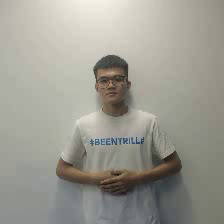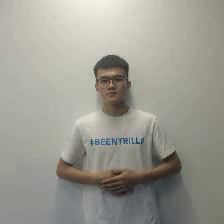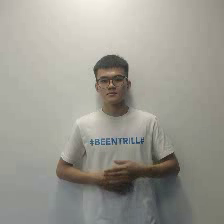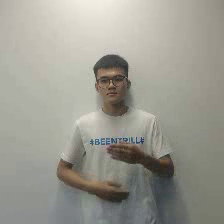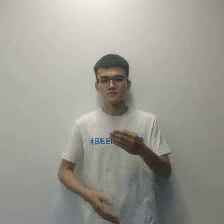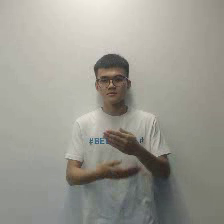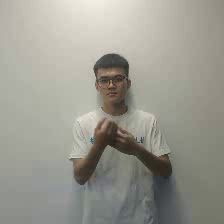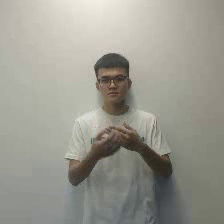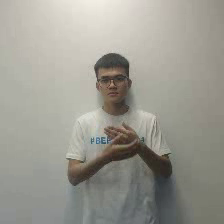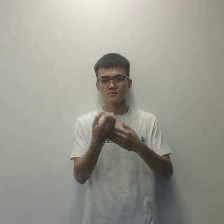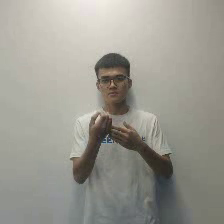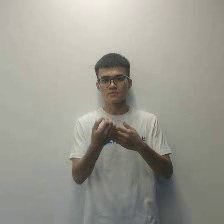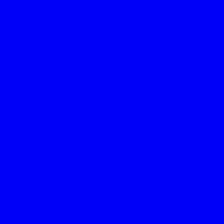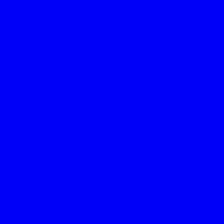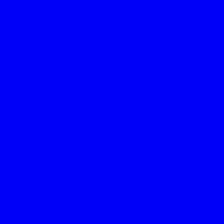Dễ